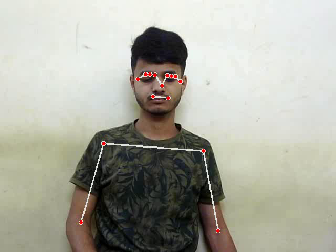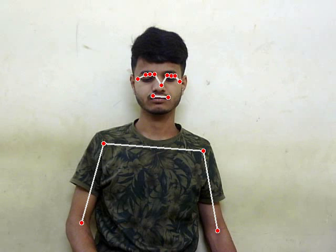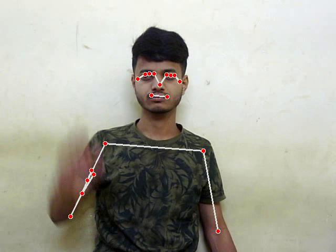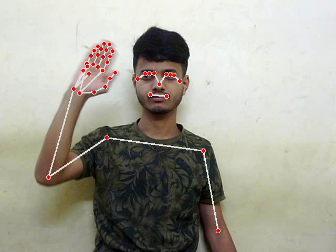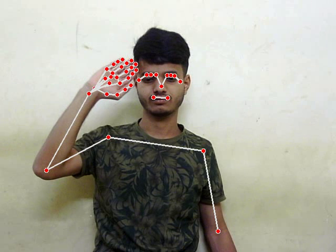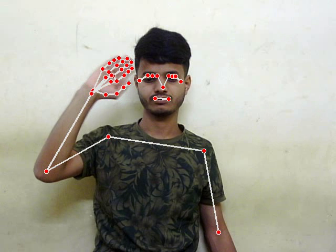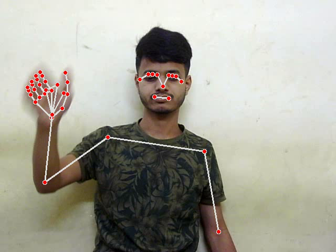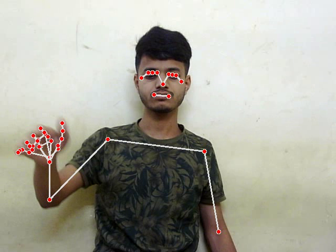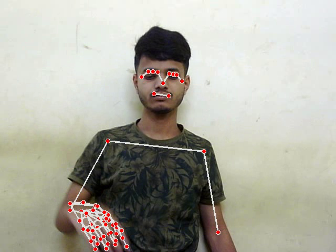hello